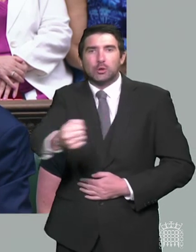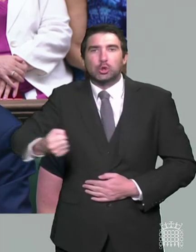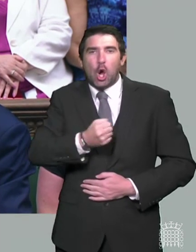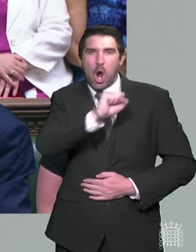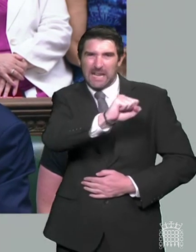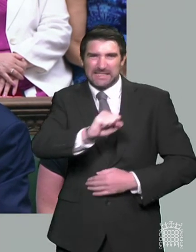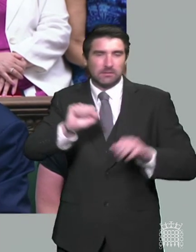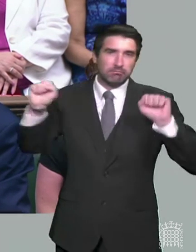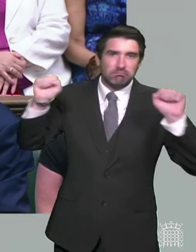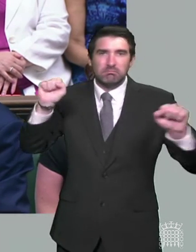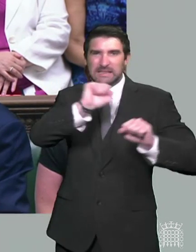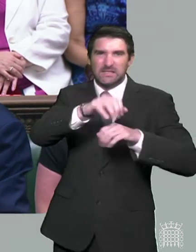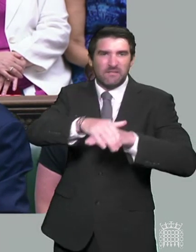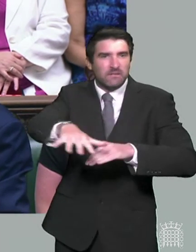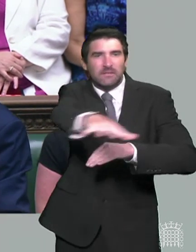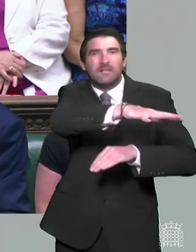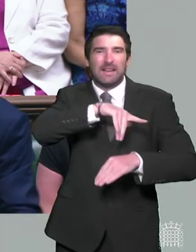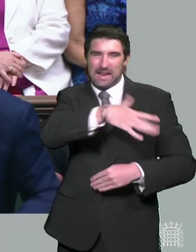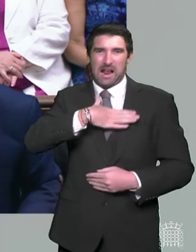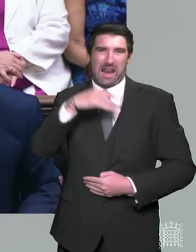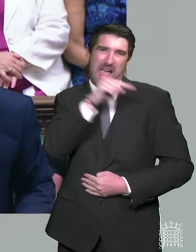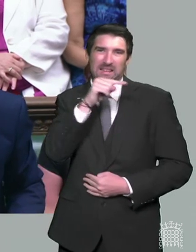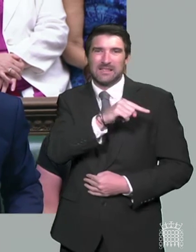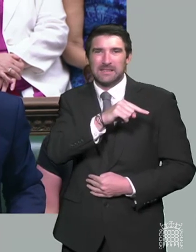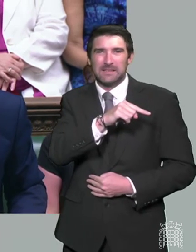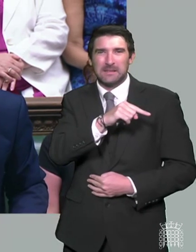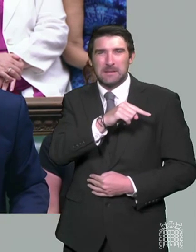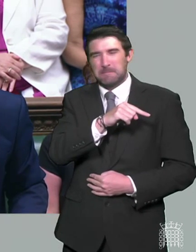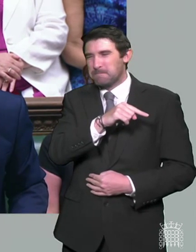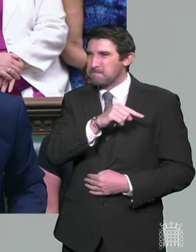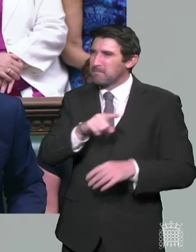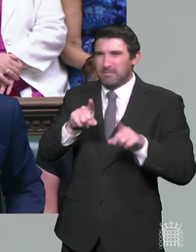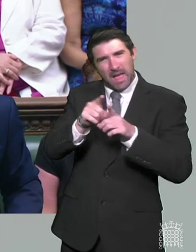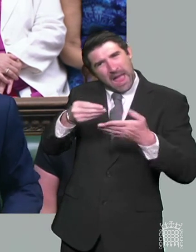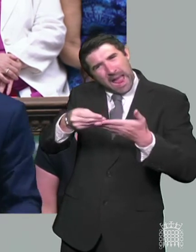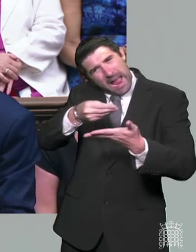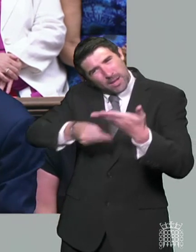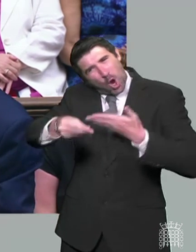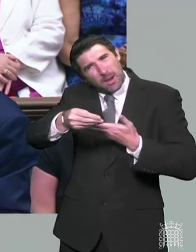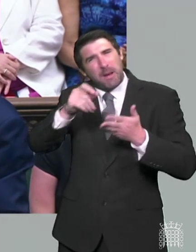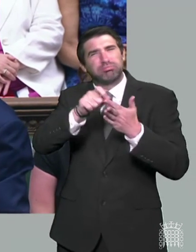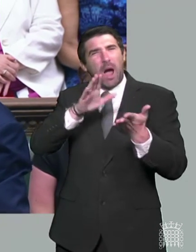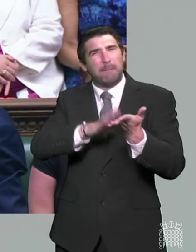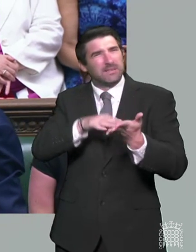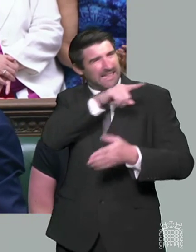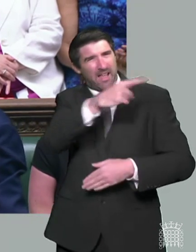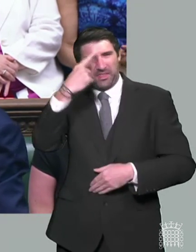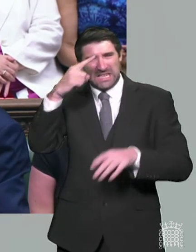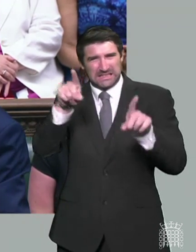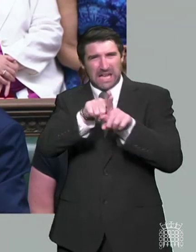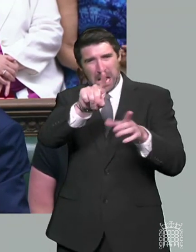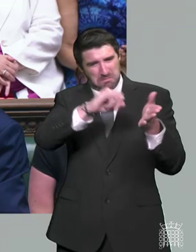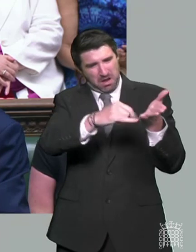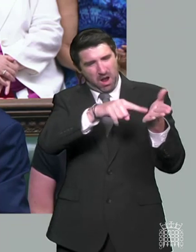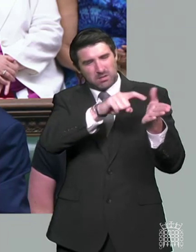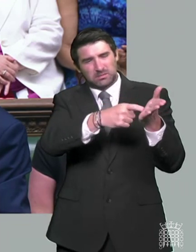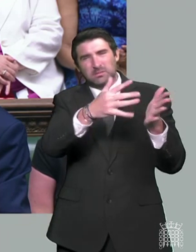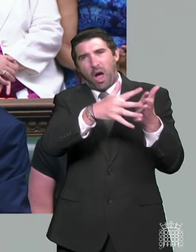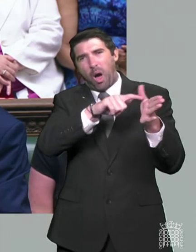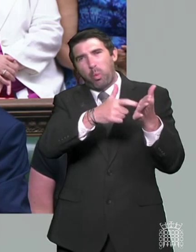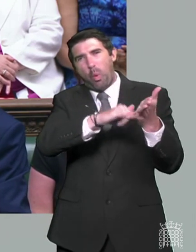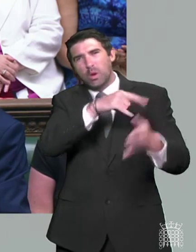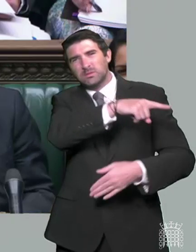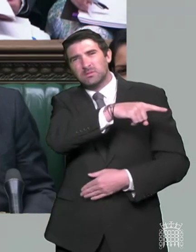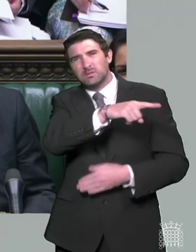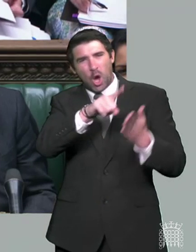As for his boasting about the economy, he thinks he can perform Jedi mind tricks on the country—“These aren’t the droids you’re looking for”.